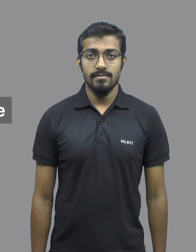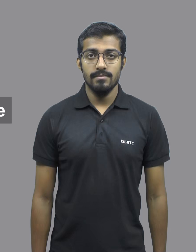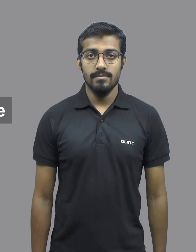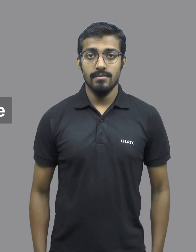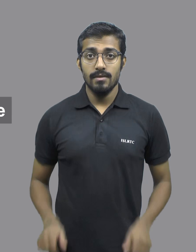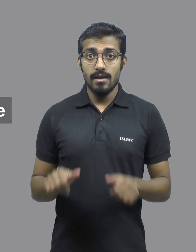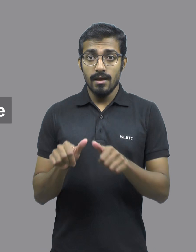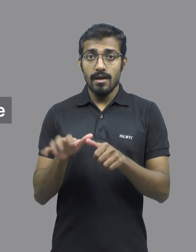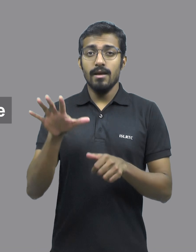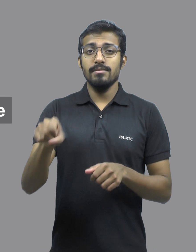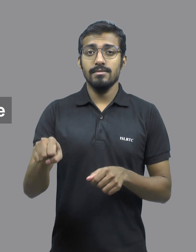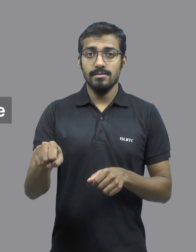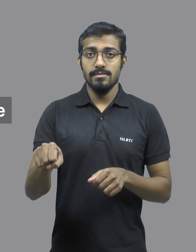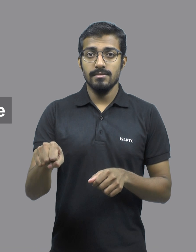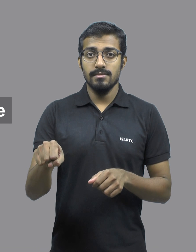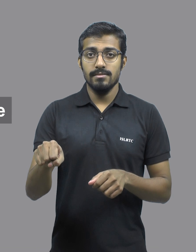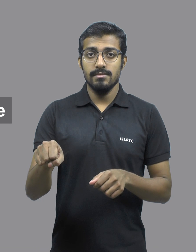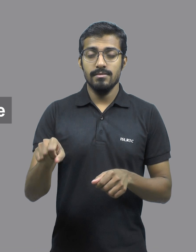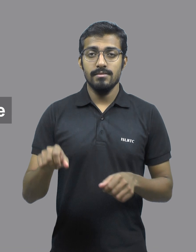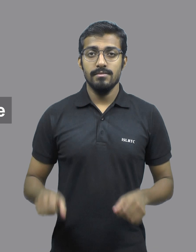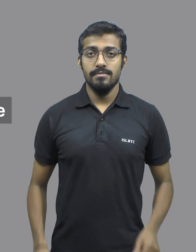Access Accessible